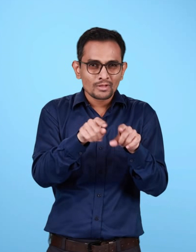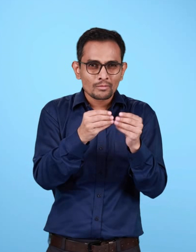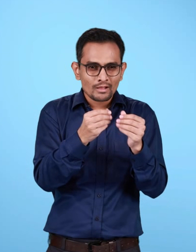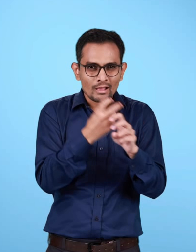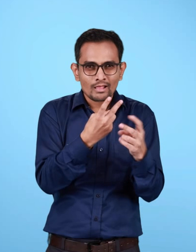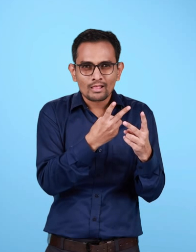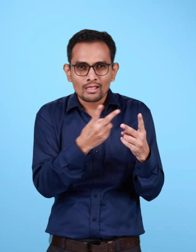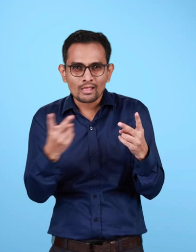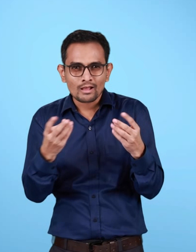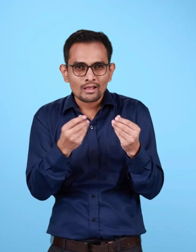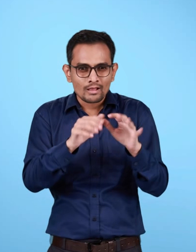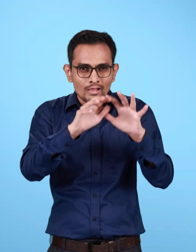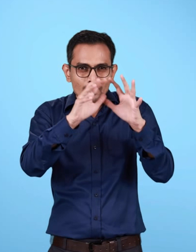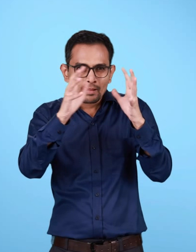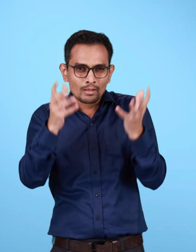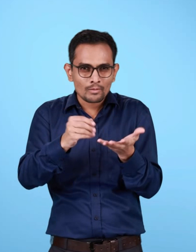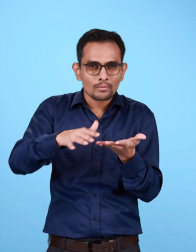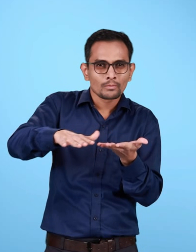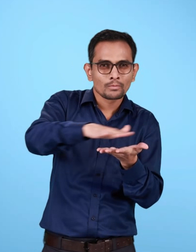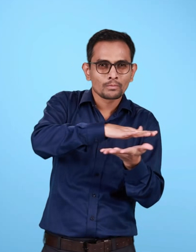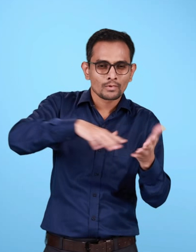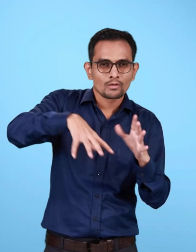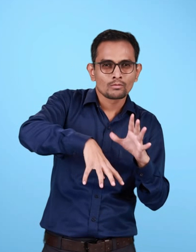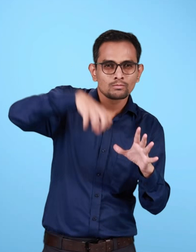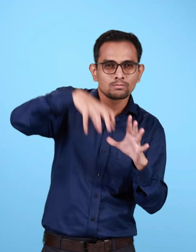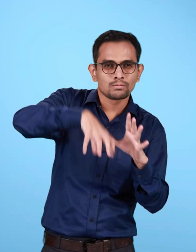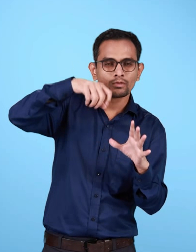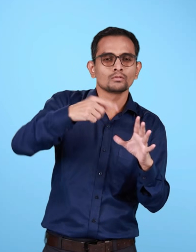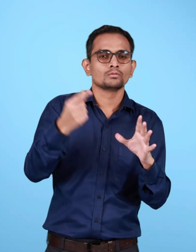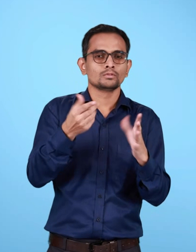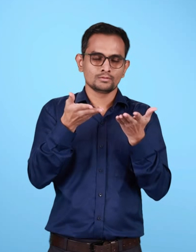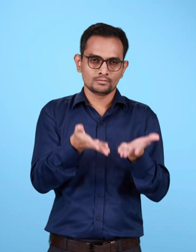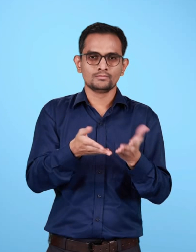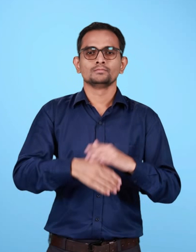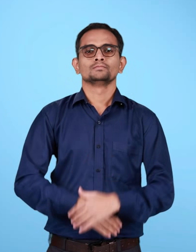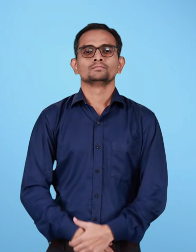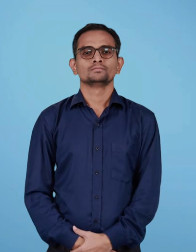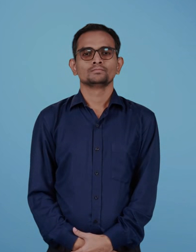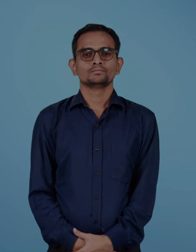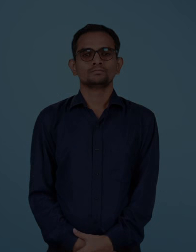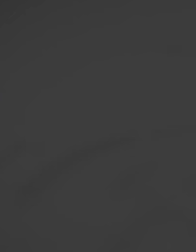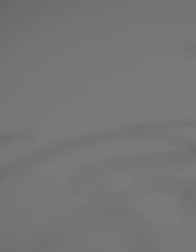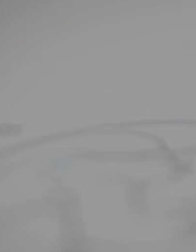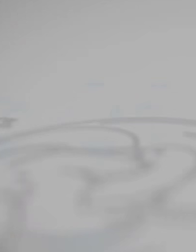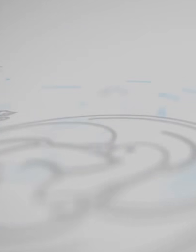under the earth’s surface.